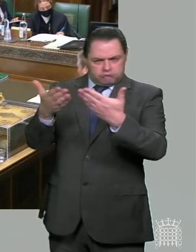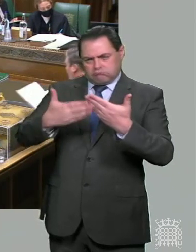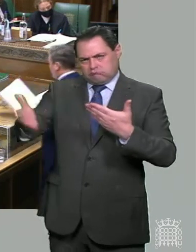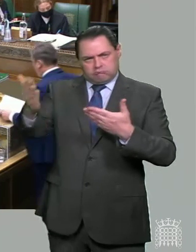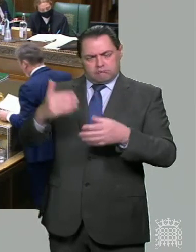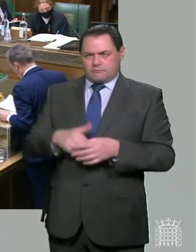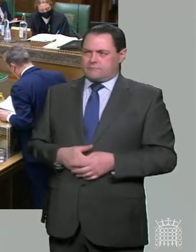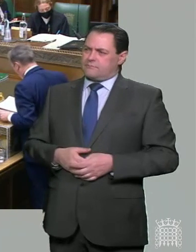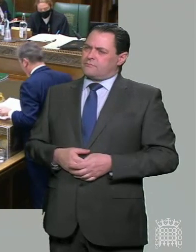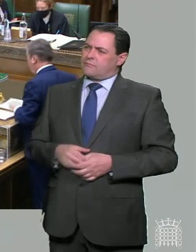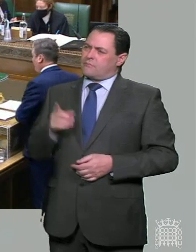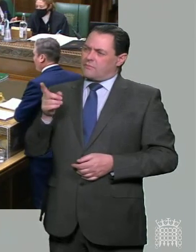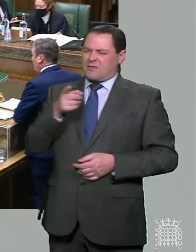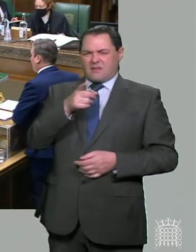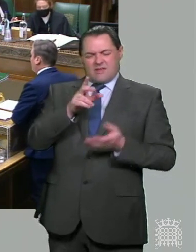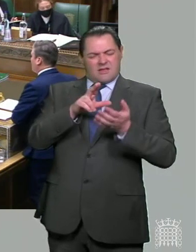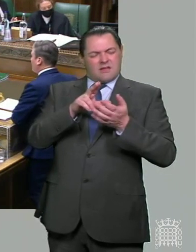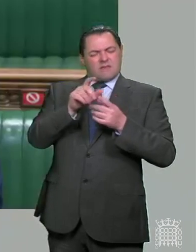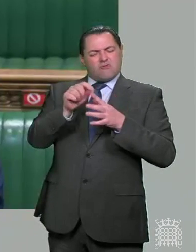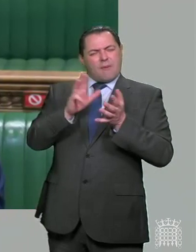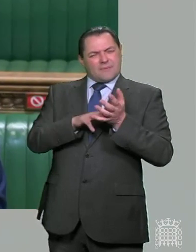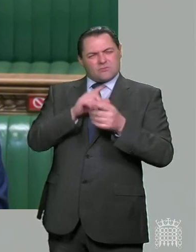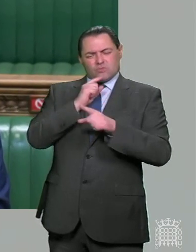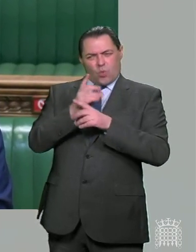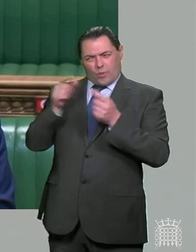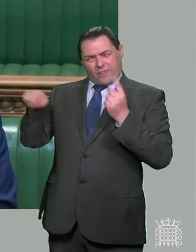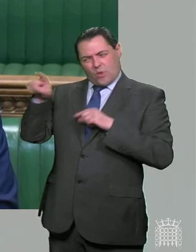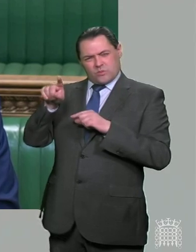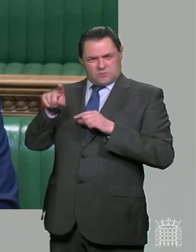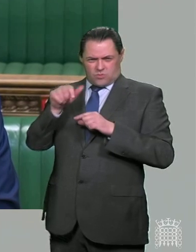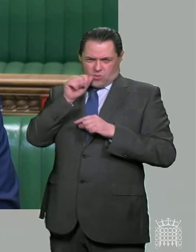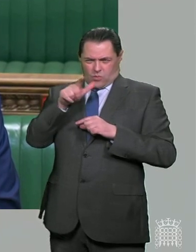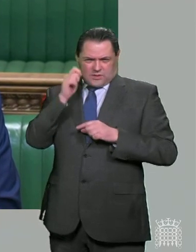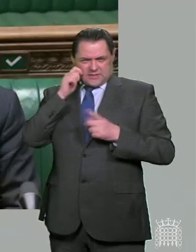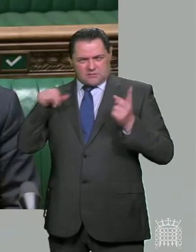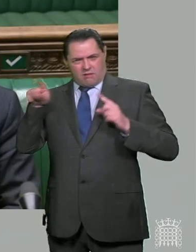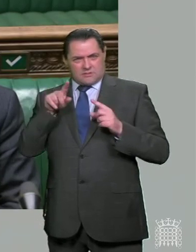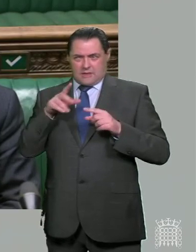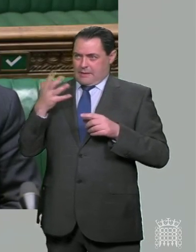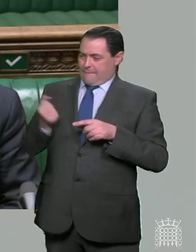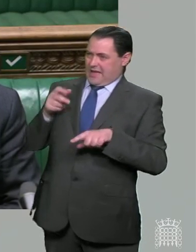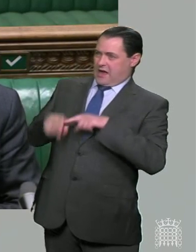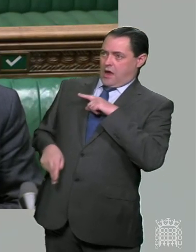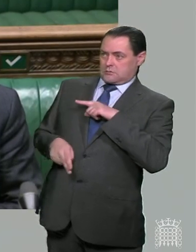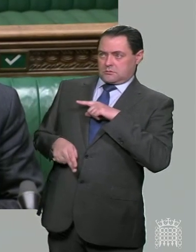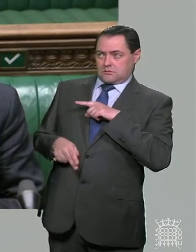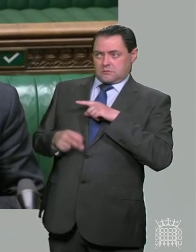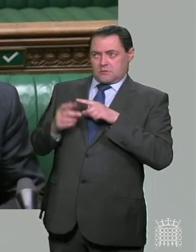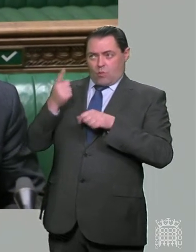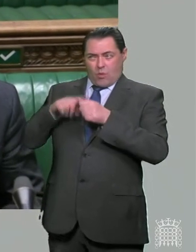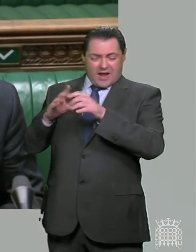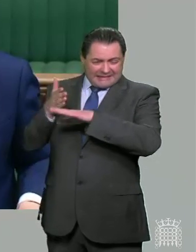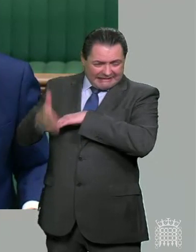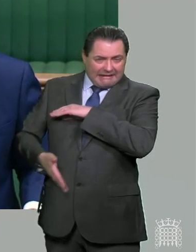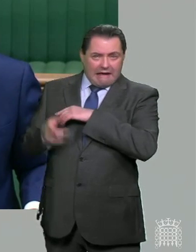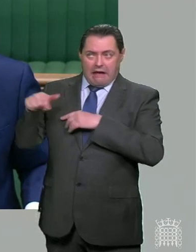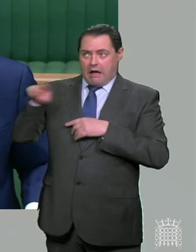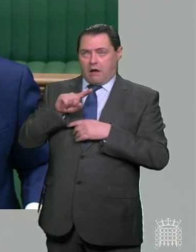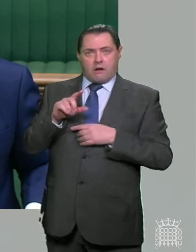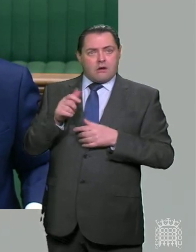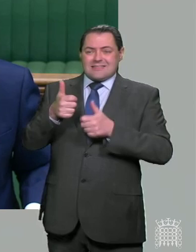If the Prime Minister had been talking to the NHS frontline he would know how insulted they are by his pay cut after everything they have put in over the past year.